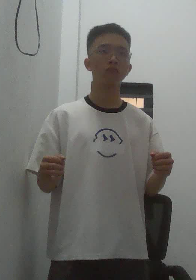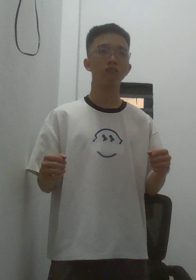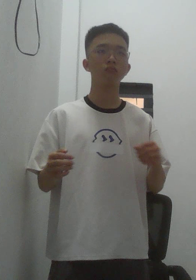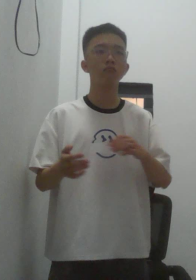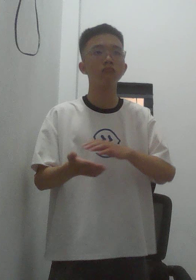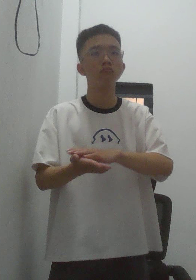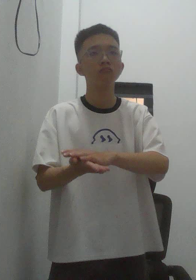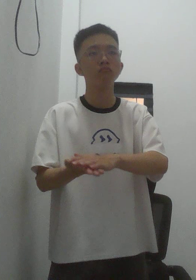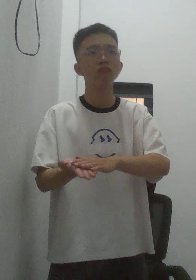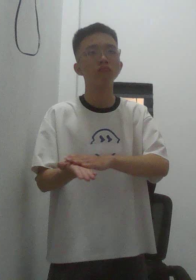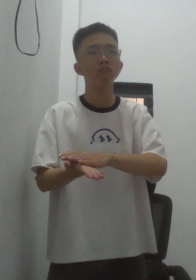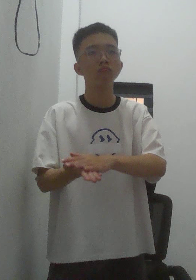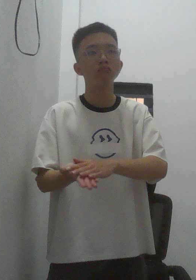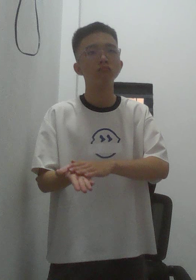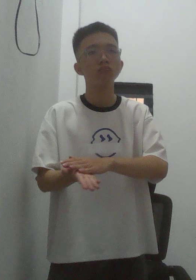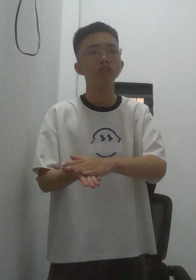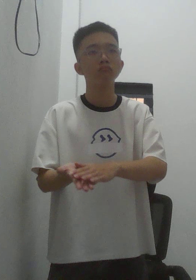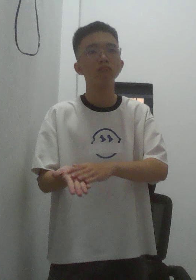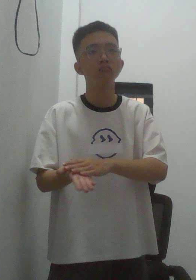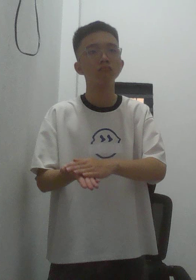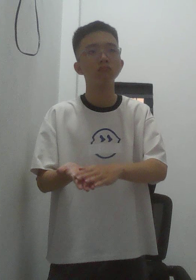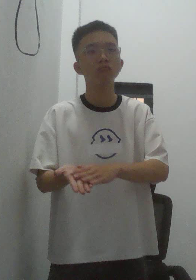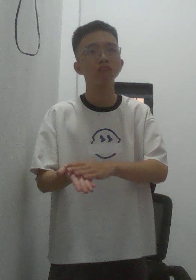xin loi